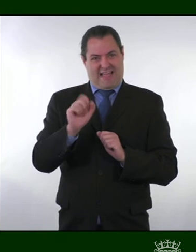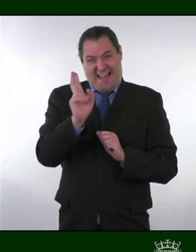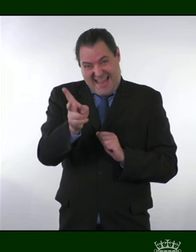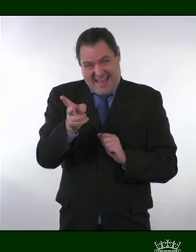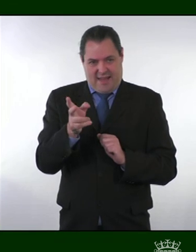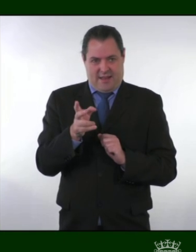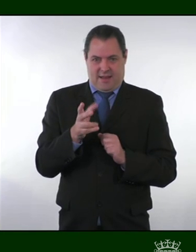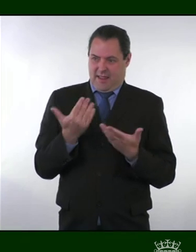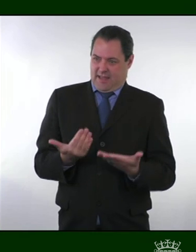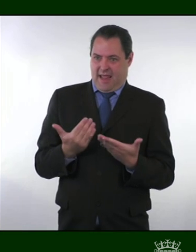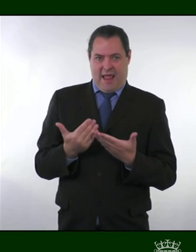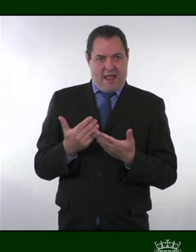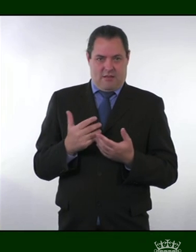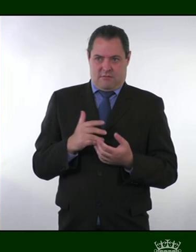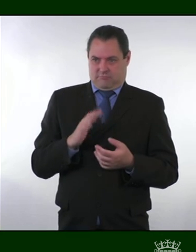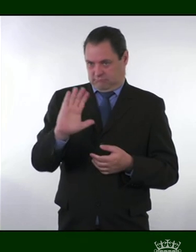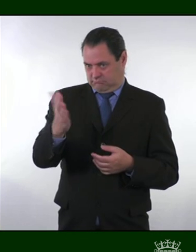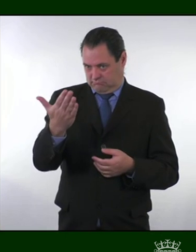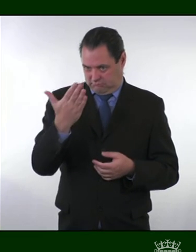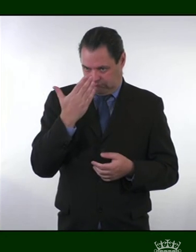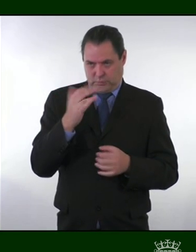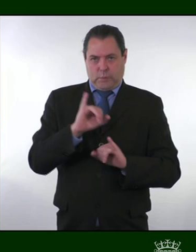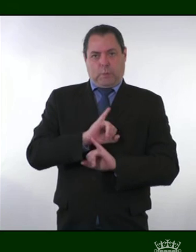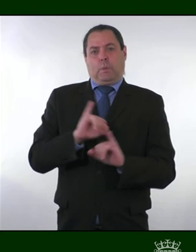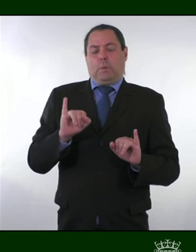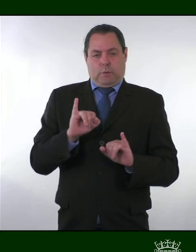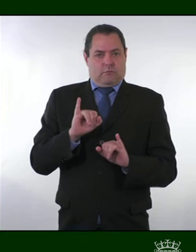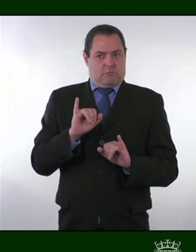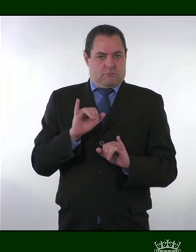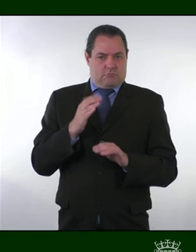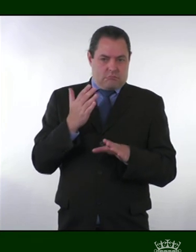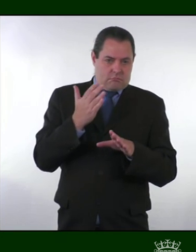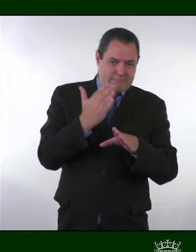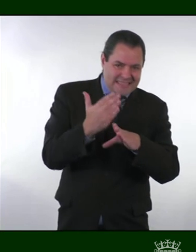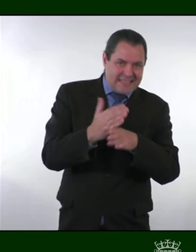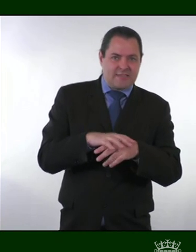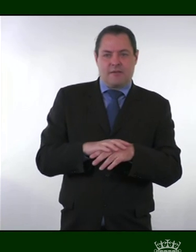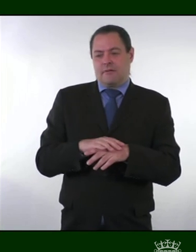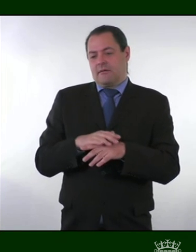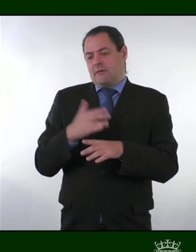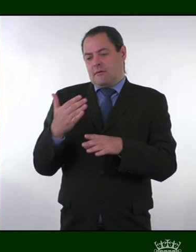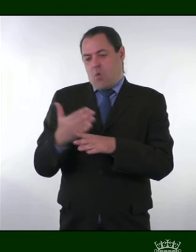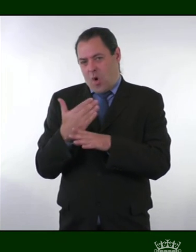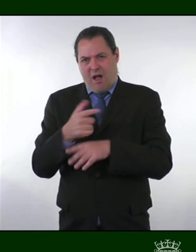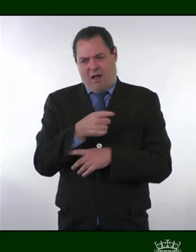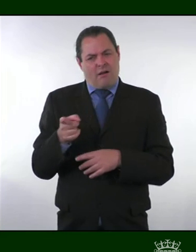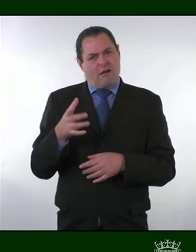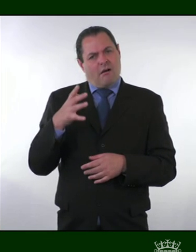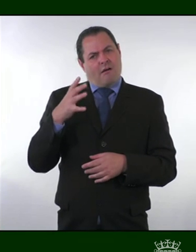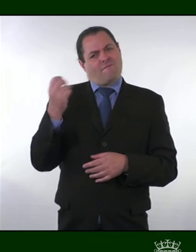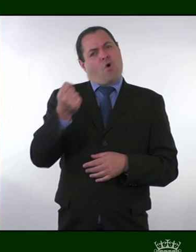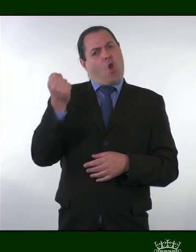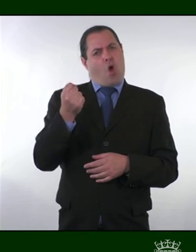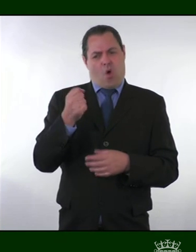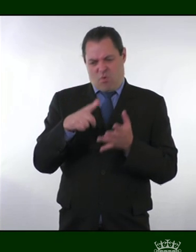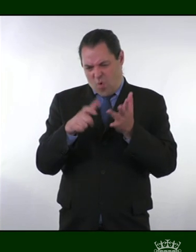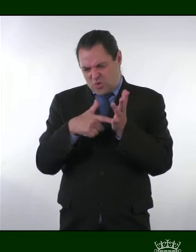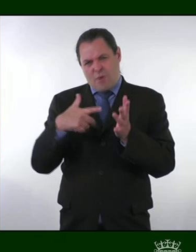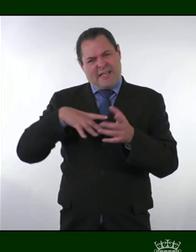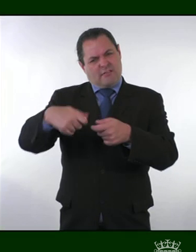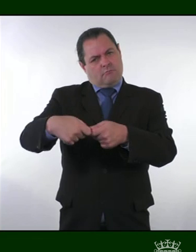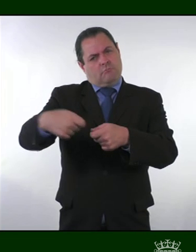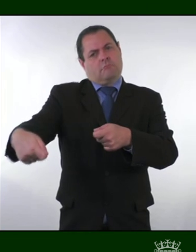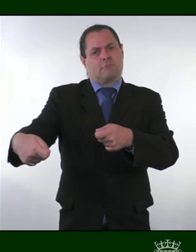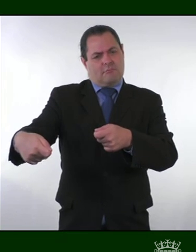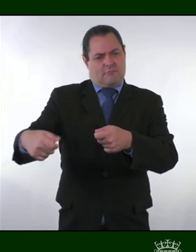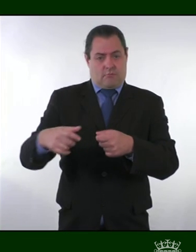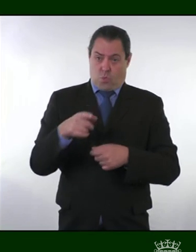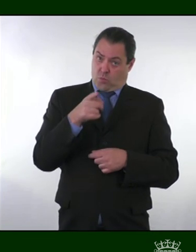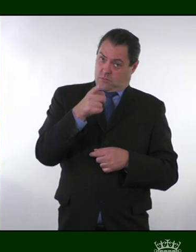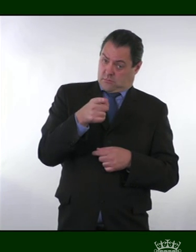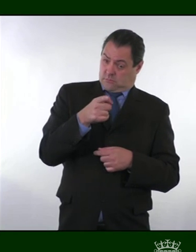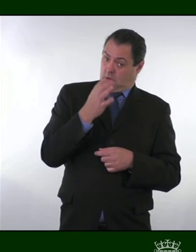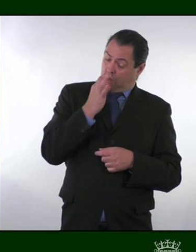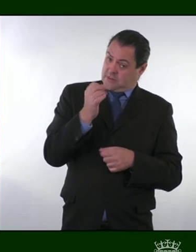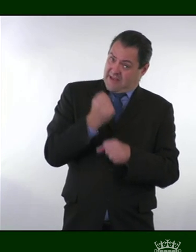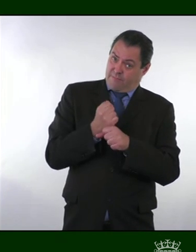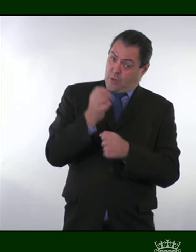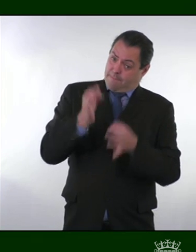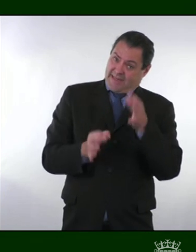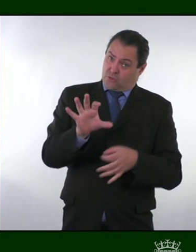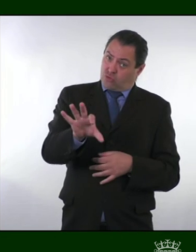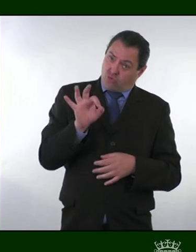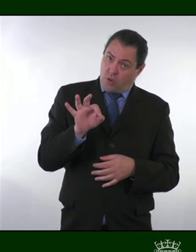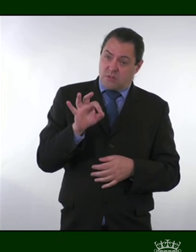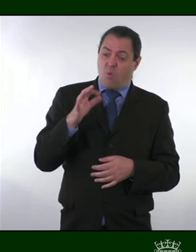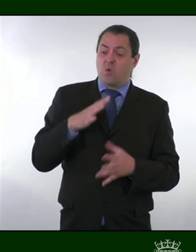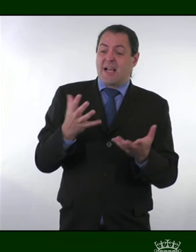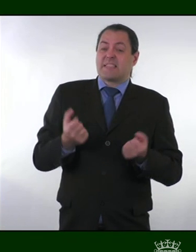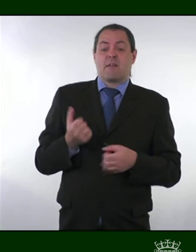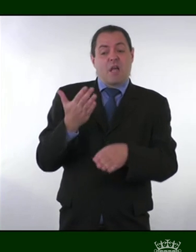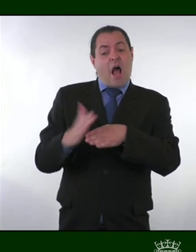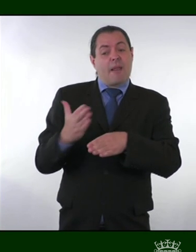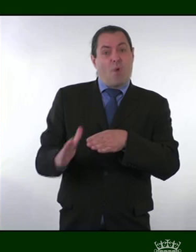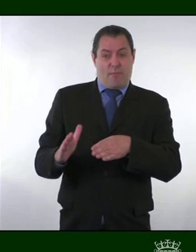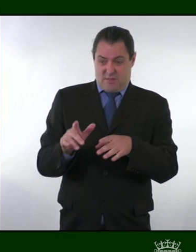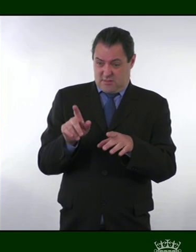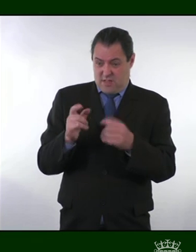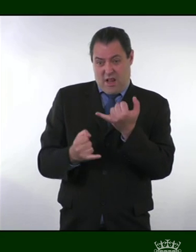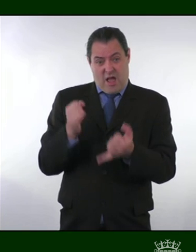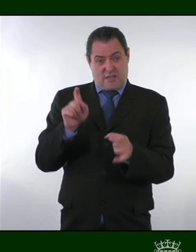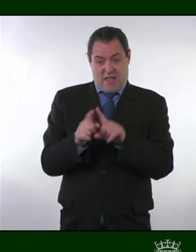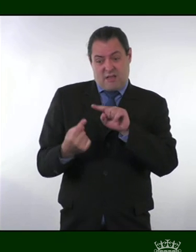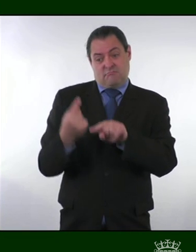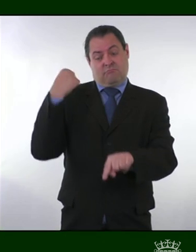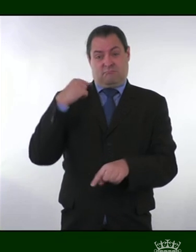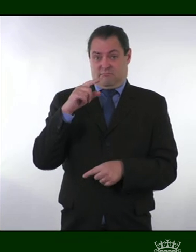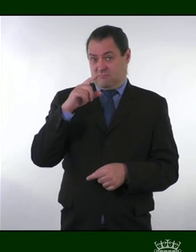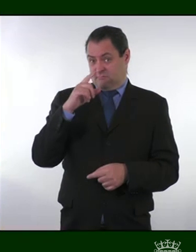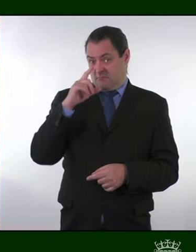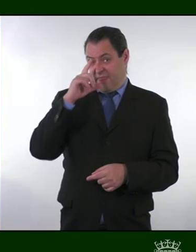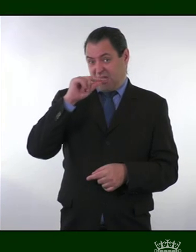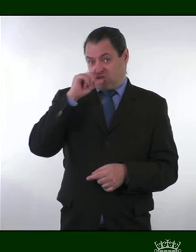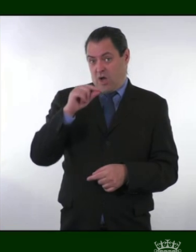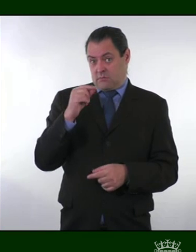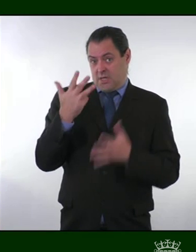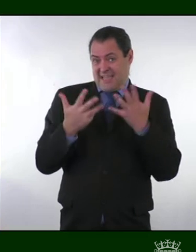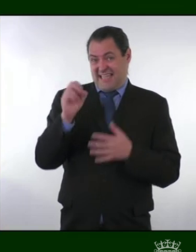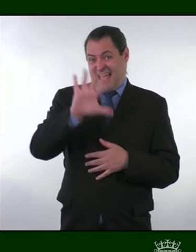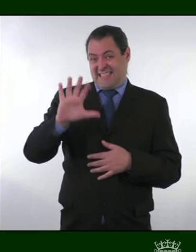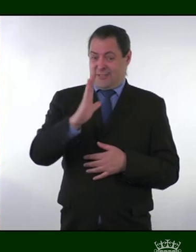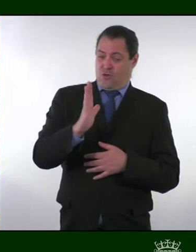With the clock ticking for struggling businesses and workers, will the Prime Minister commit today to extend the job retention scheme beyond October—or are Boris’s Government making the political choice to accept levels of unemployment last seen under Thatcher in the early 1980s?